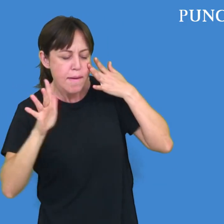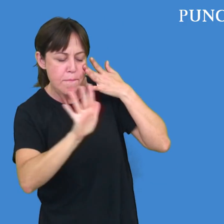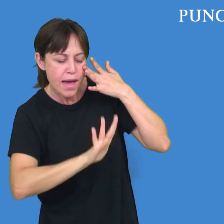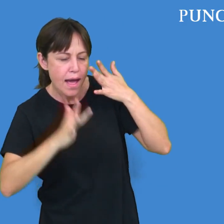dónde